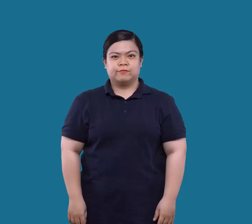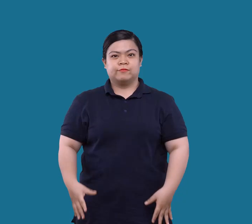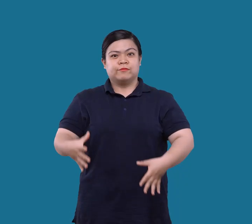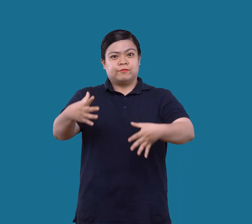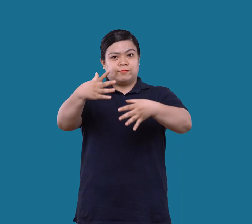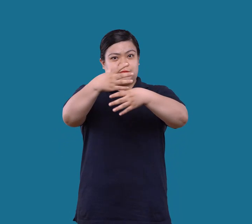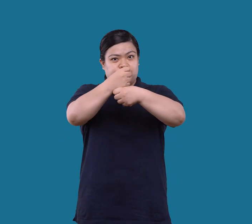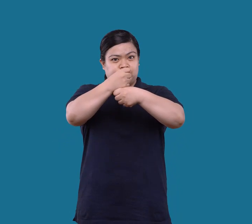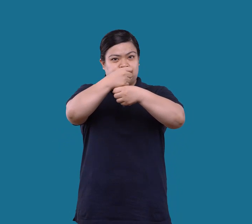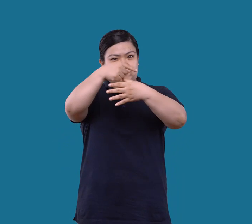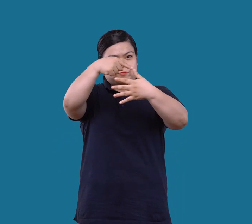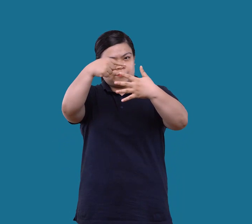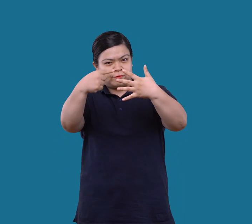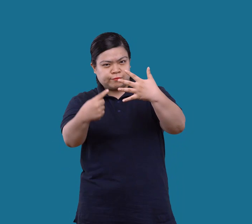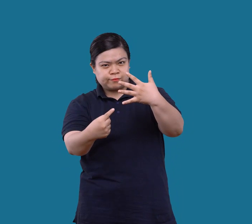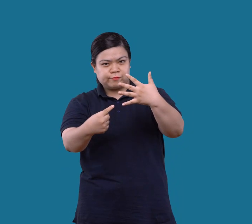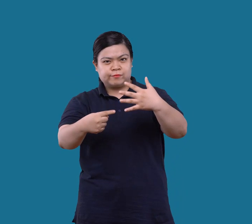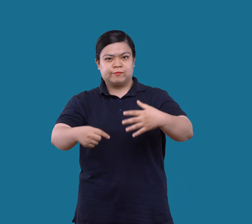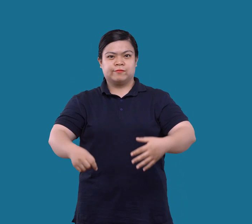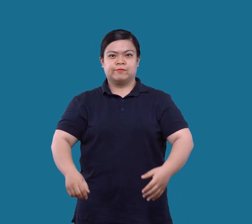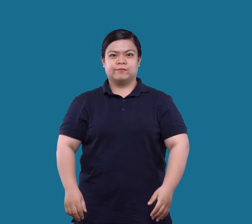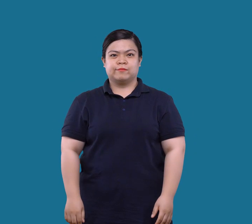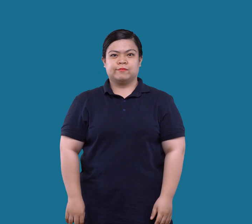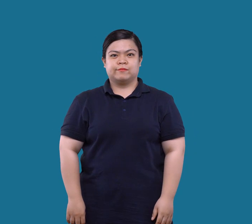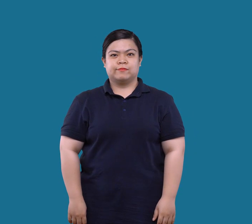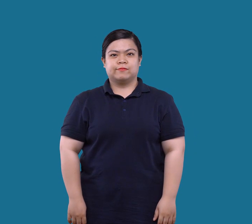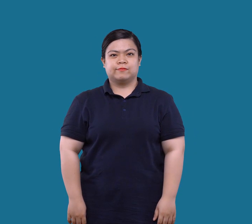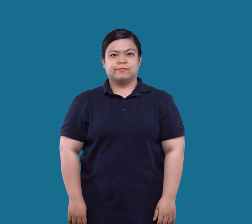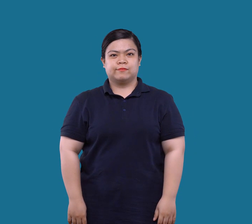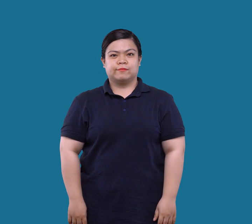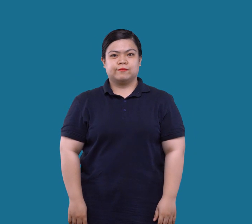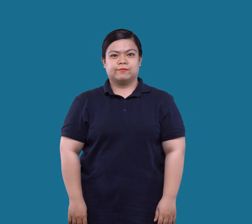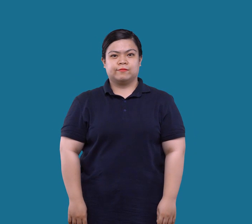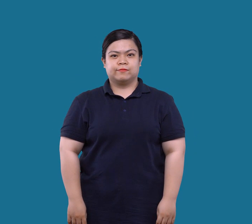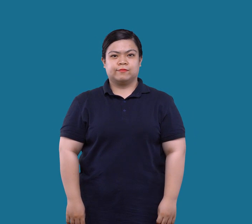tóm lược